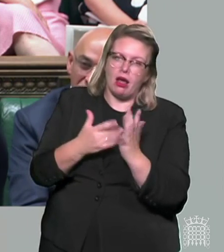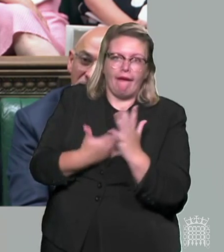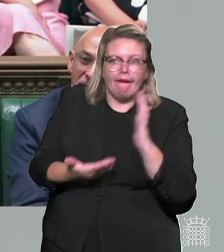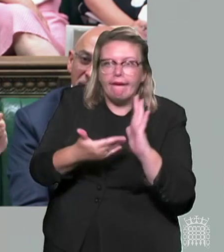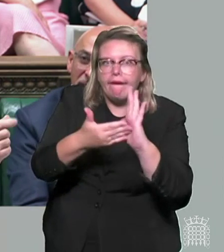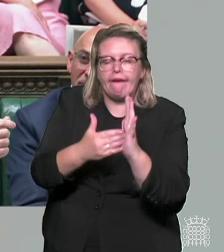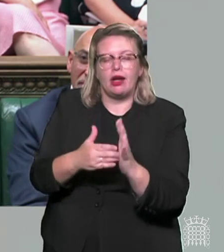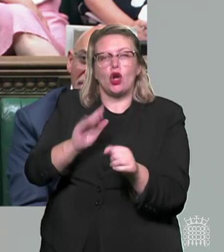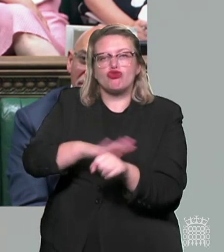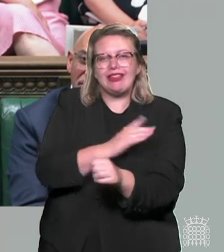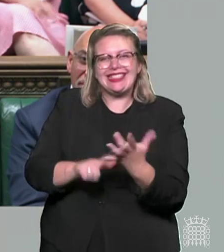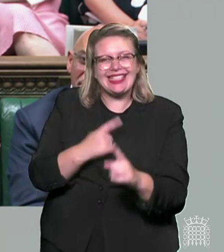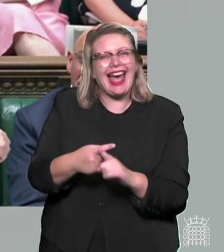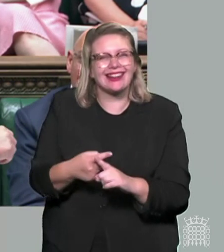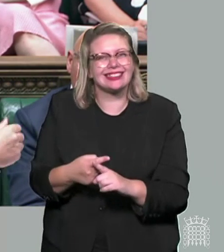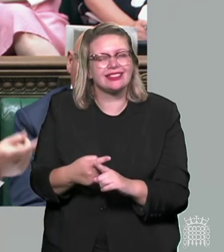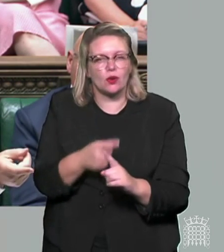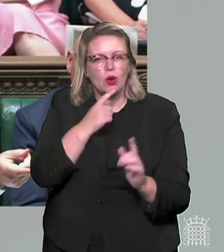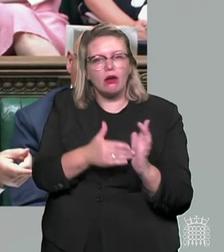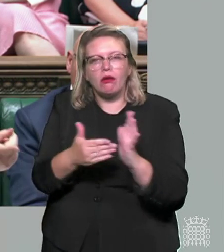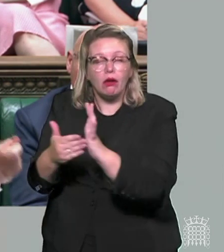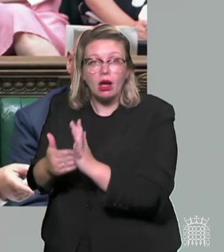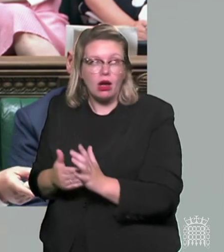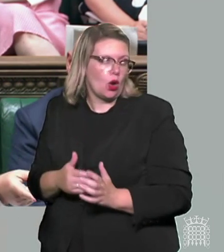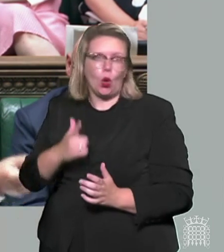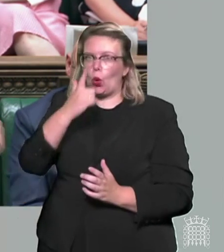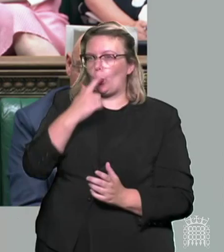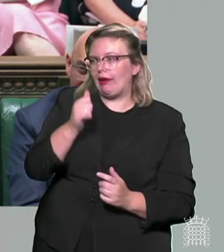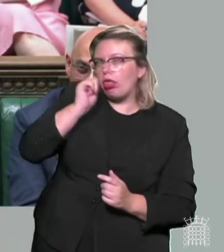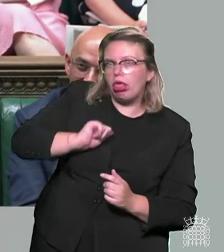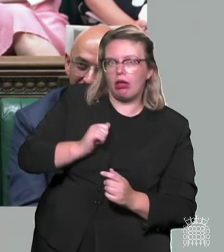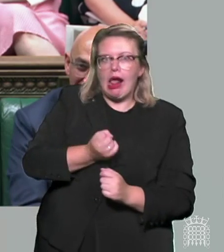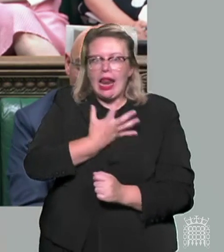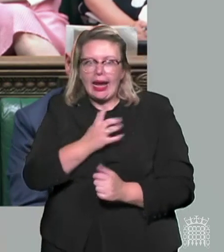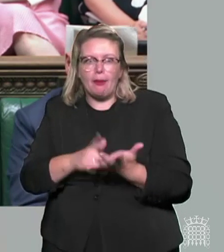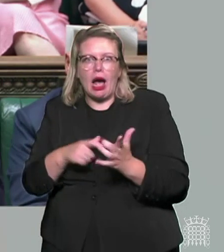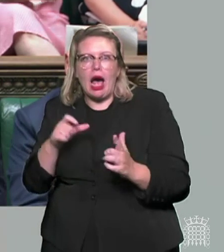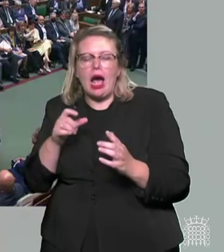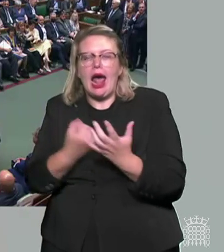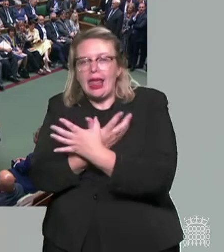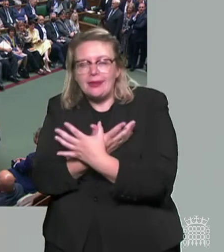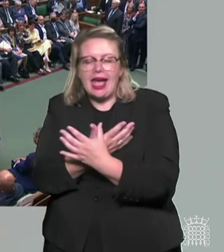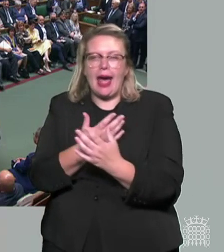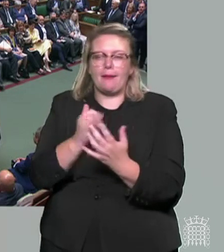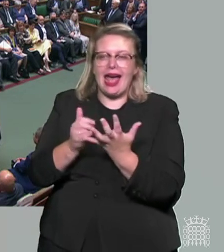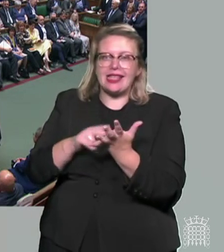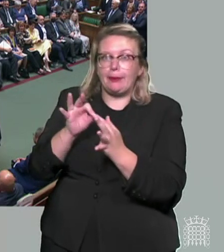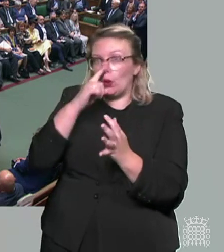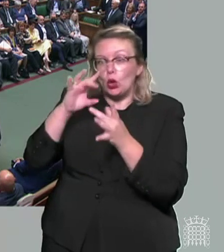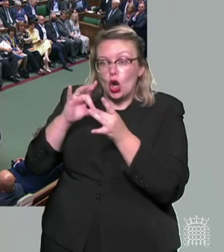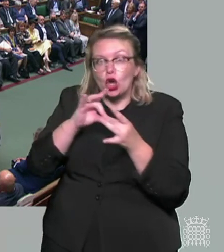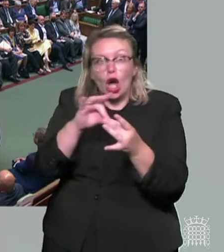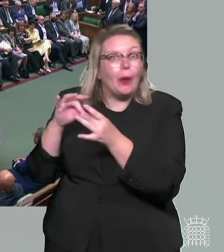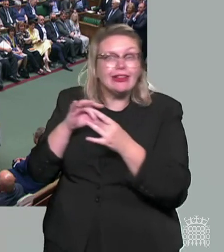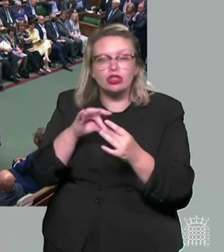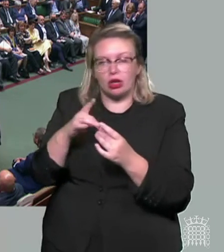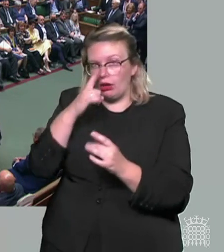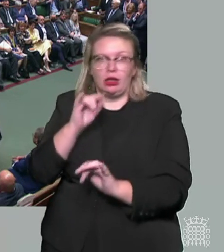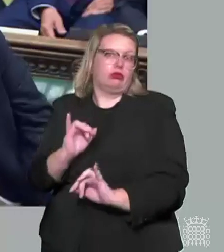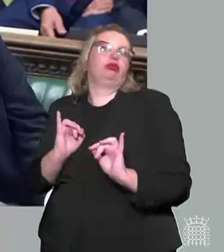The only risk is that there could be some kind of crackpot coalition between those guys on the Labour Benches, the Lib Dems and the Scottish nationalists to put that into effect.